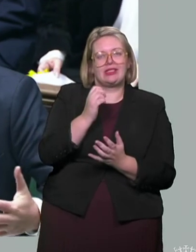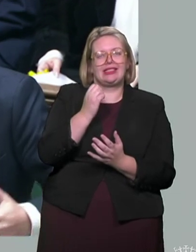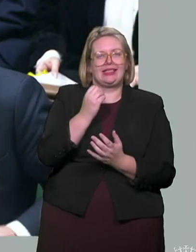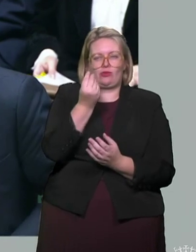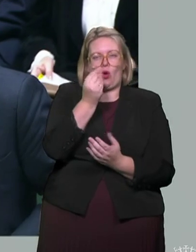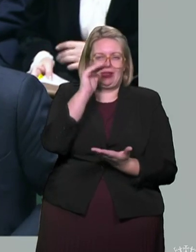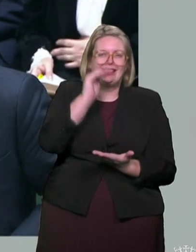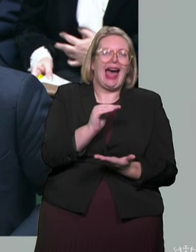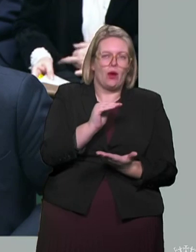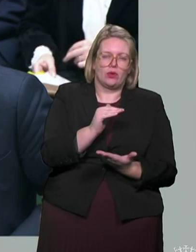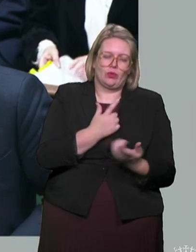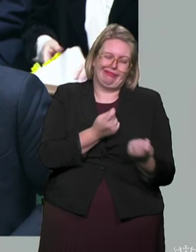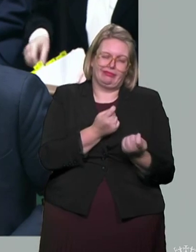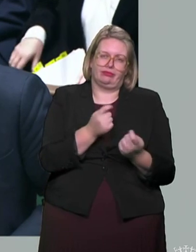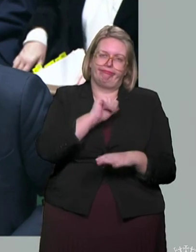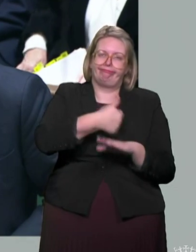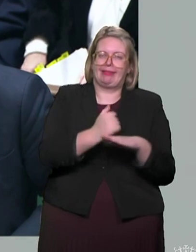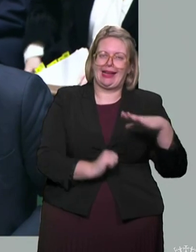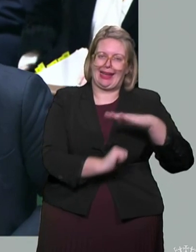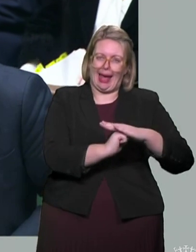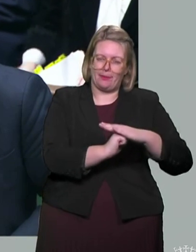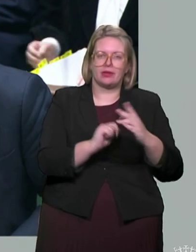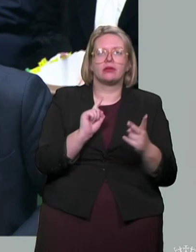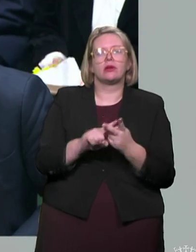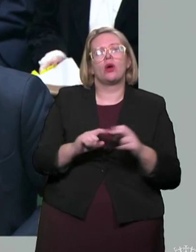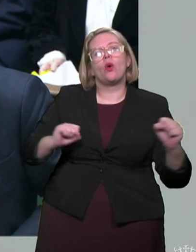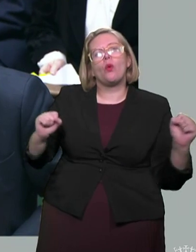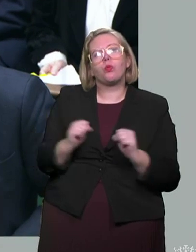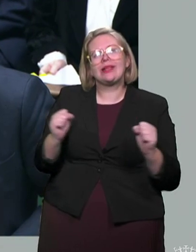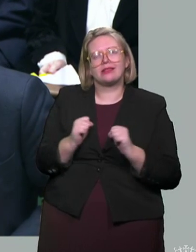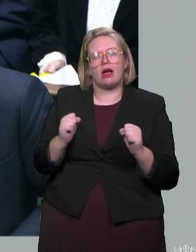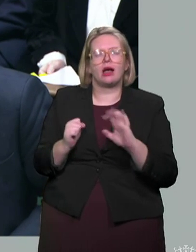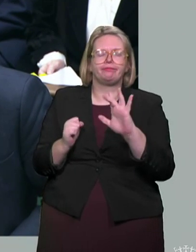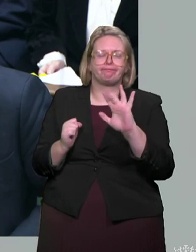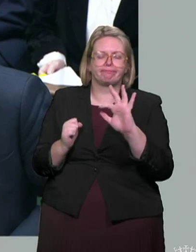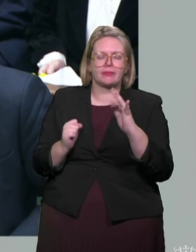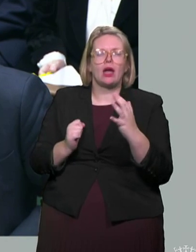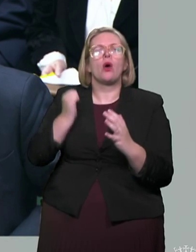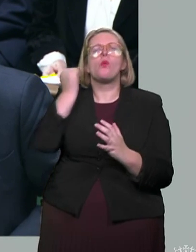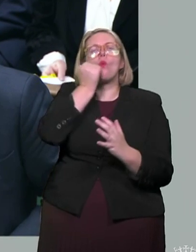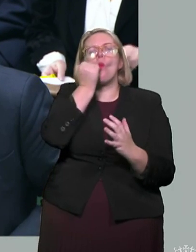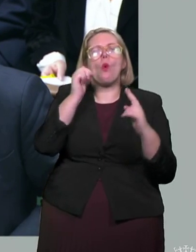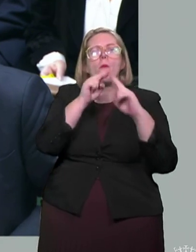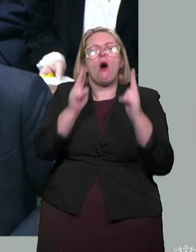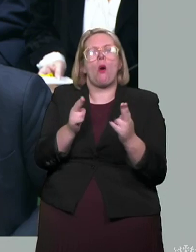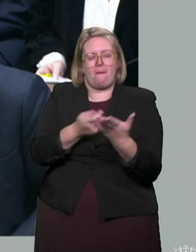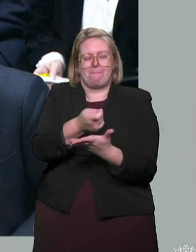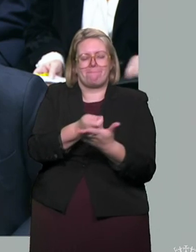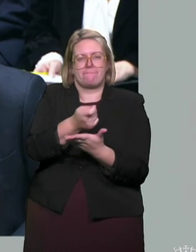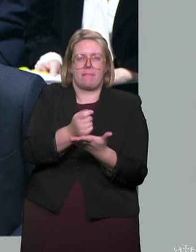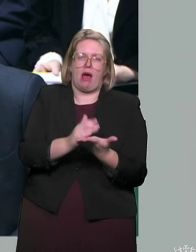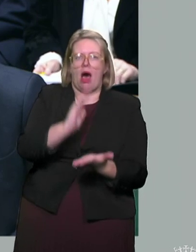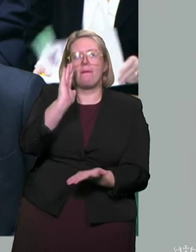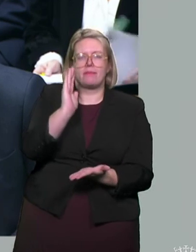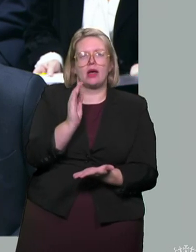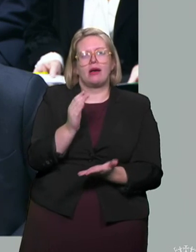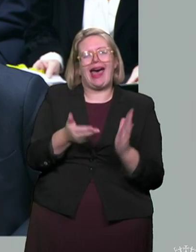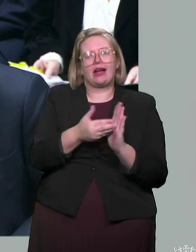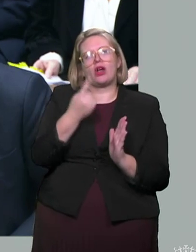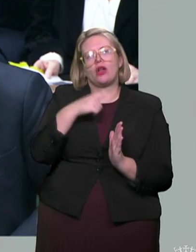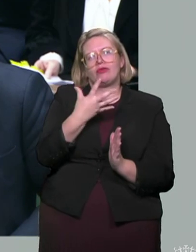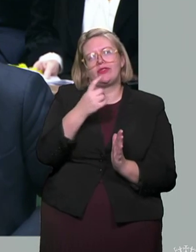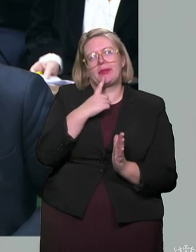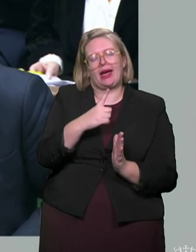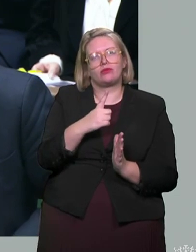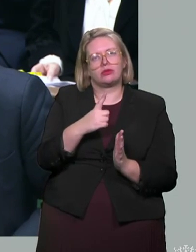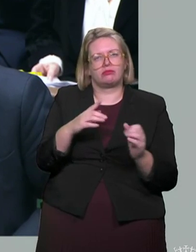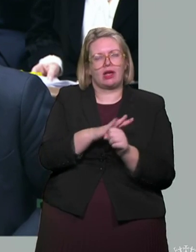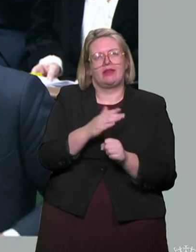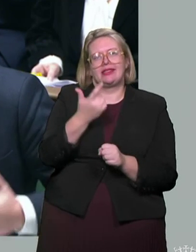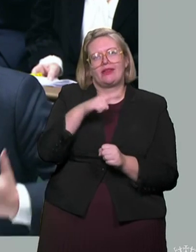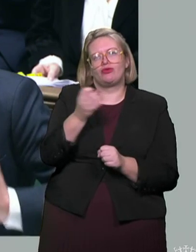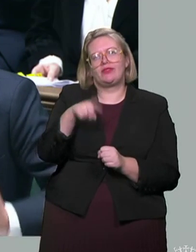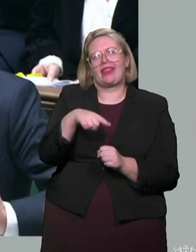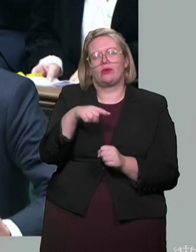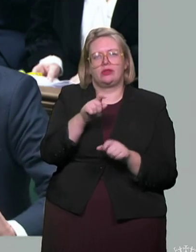We have increased the warm homes allowance by £150 for 780,000 homes.